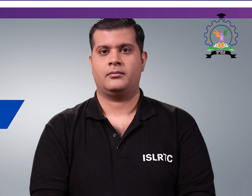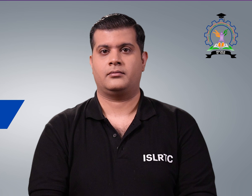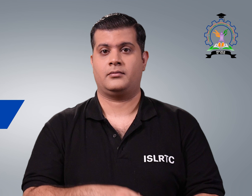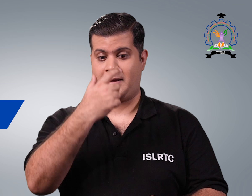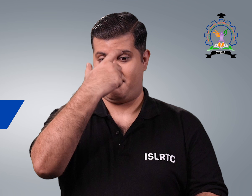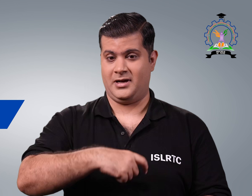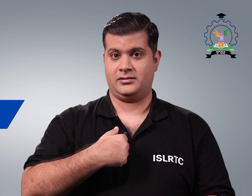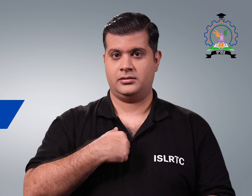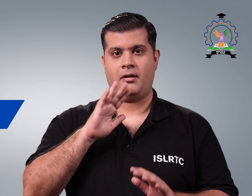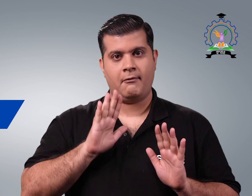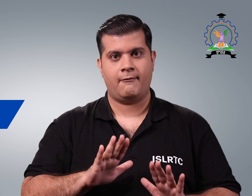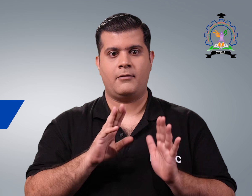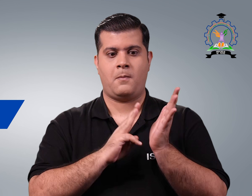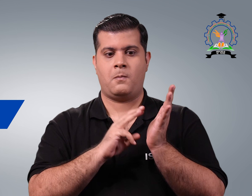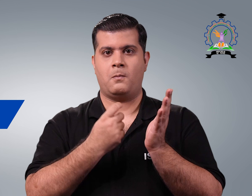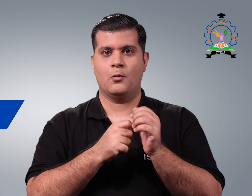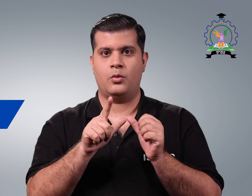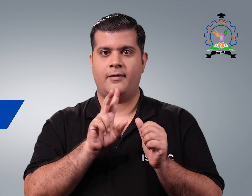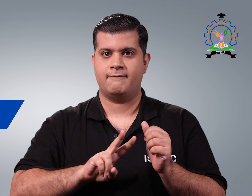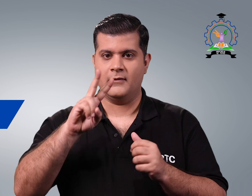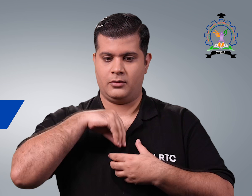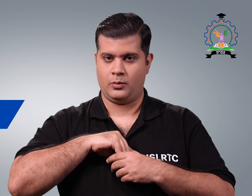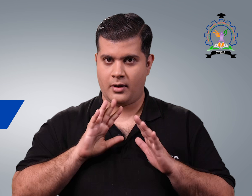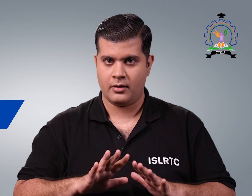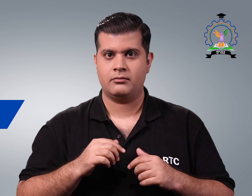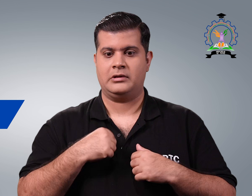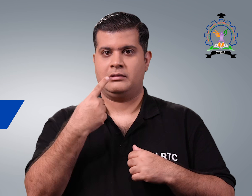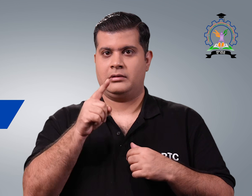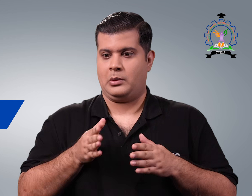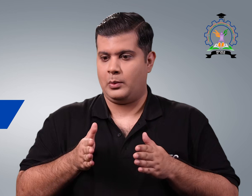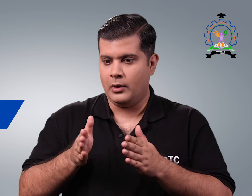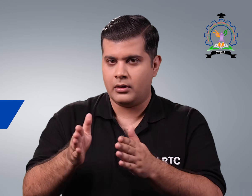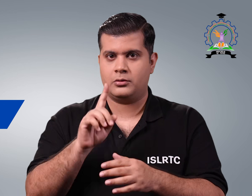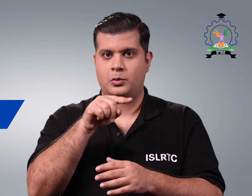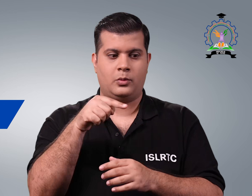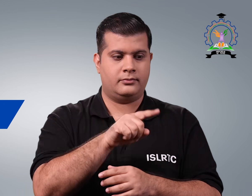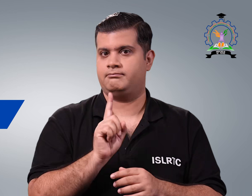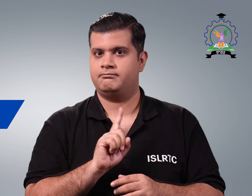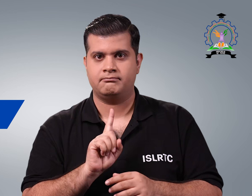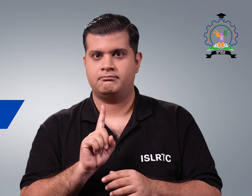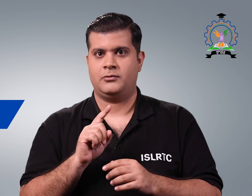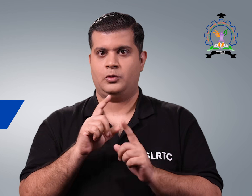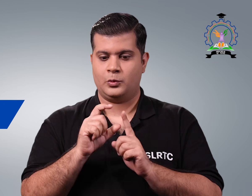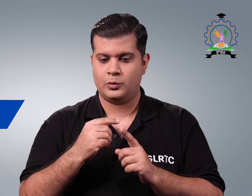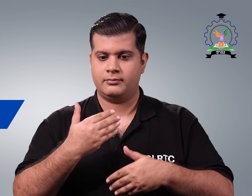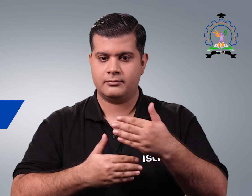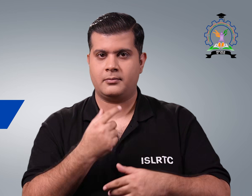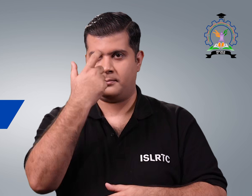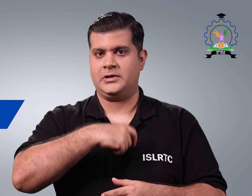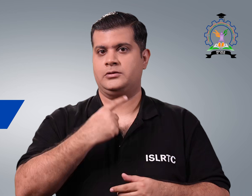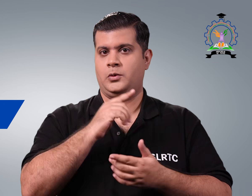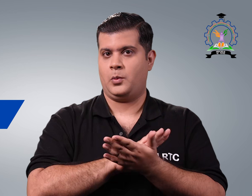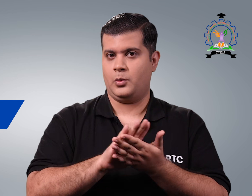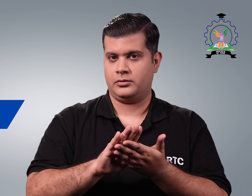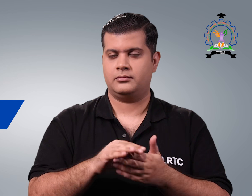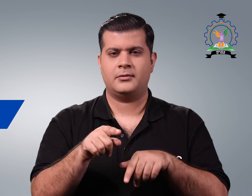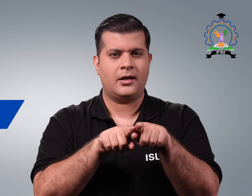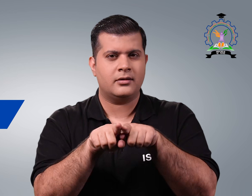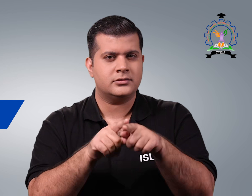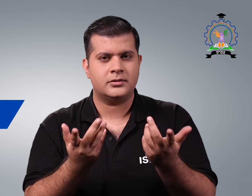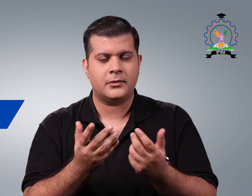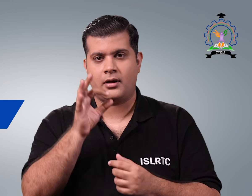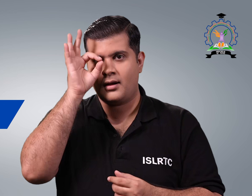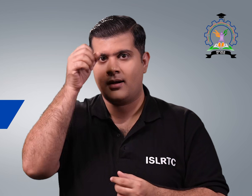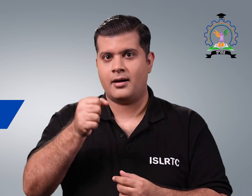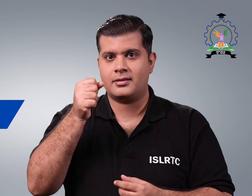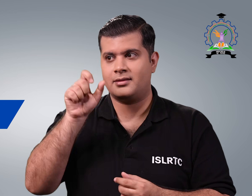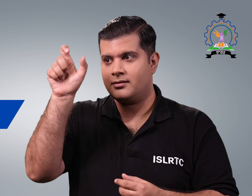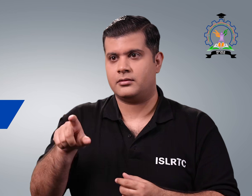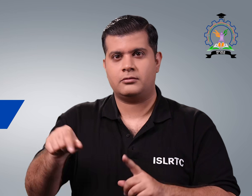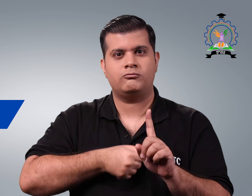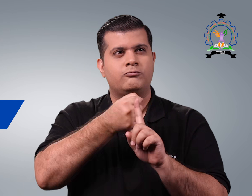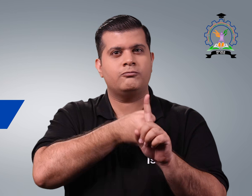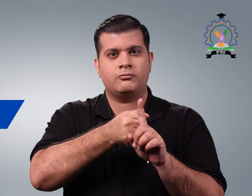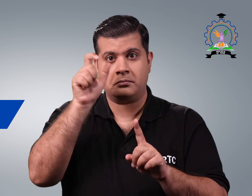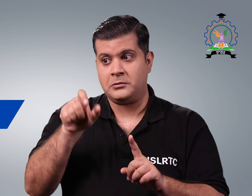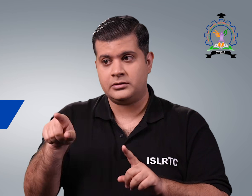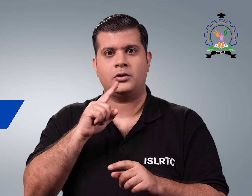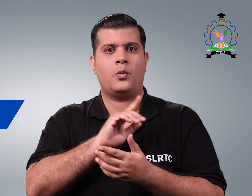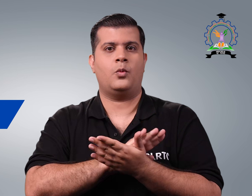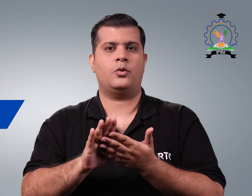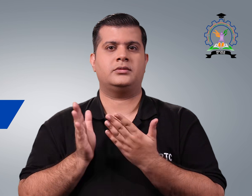Integrity refers to the person being honest and having strong moral principles. Mahatma Gandhi was a man of integrity.